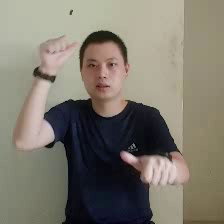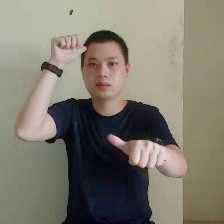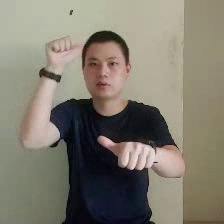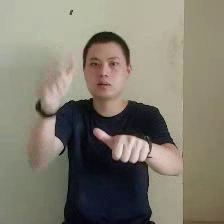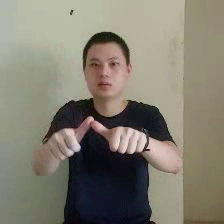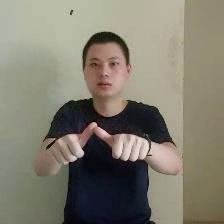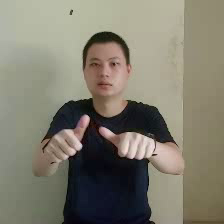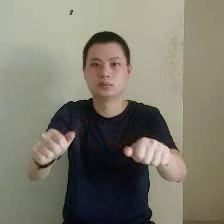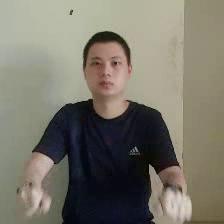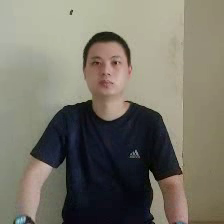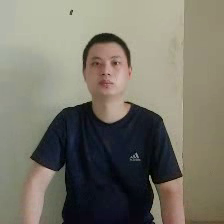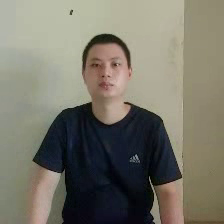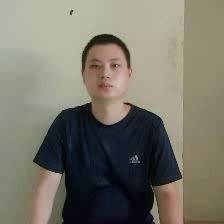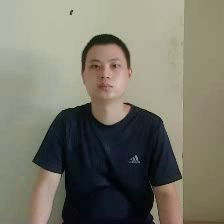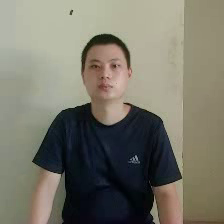Nhớ